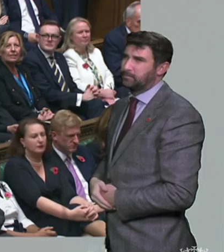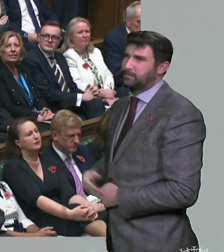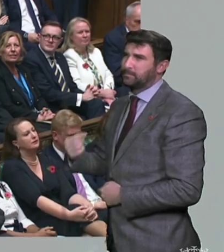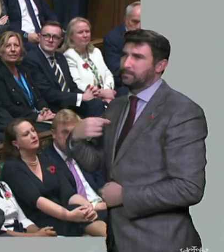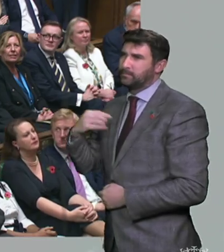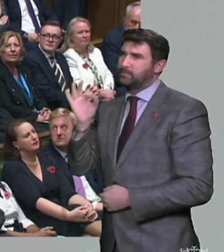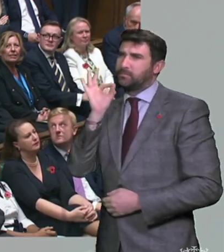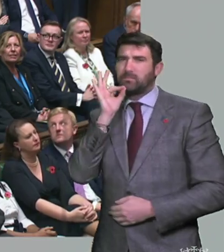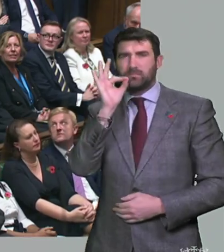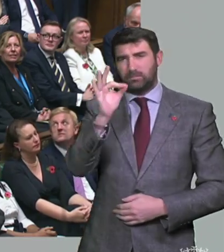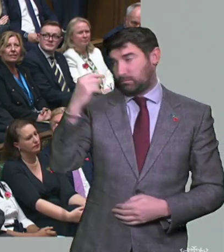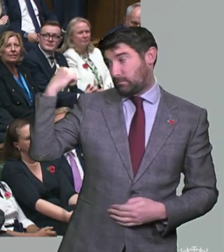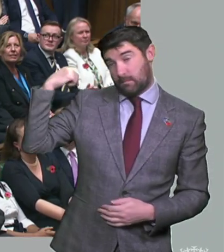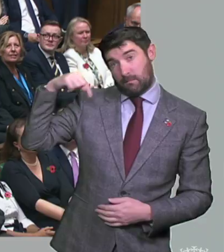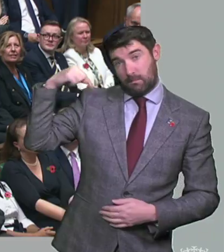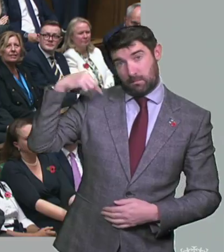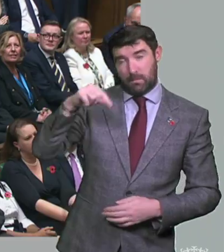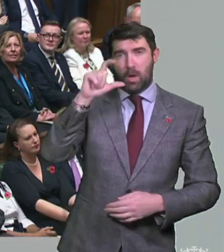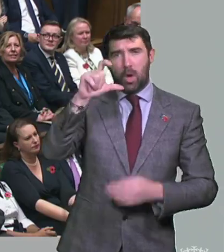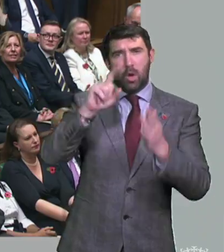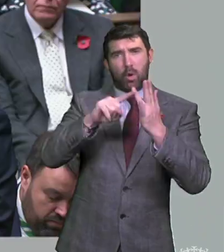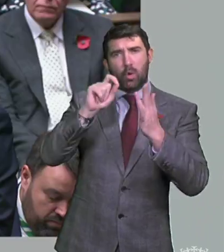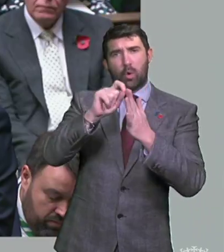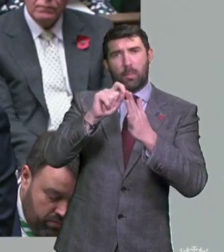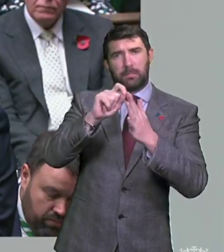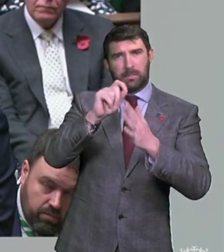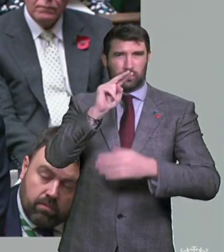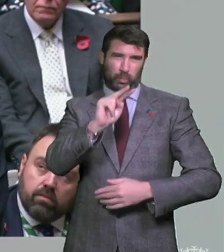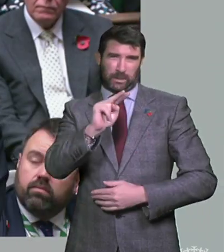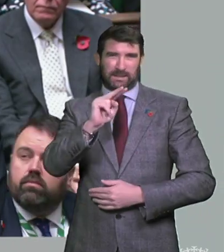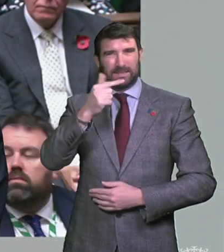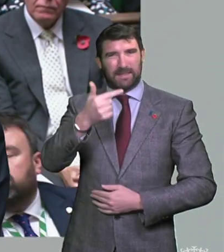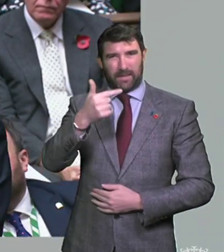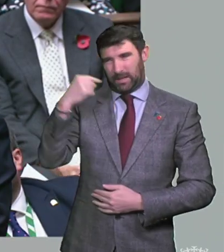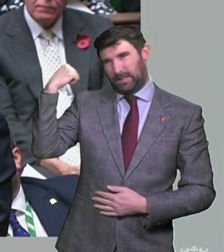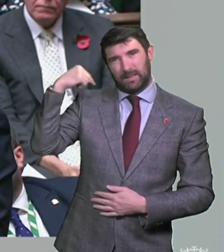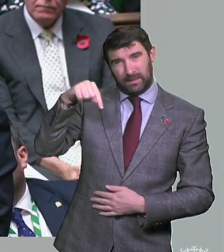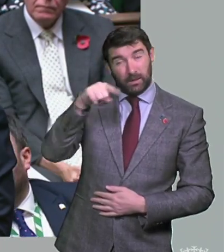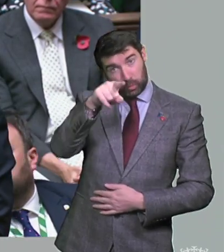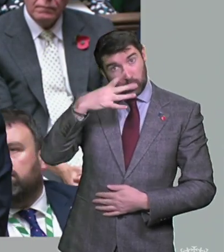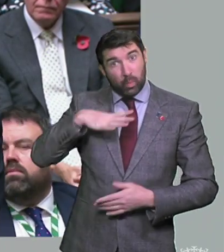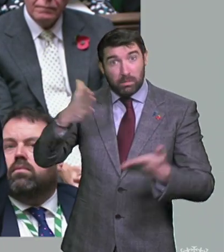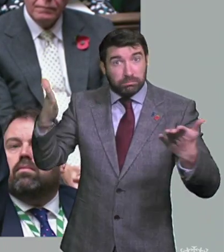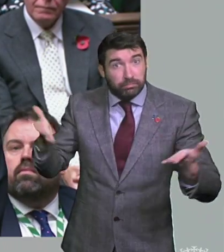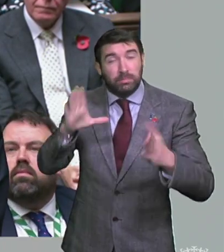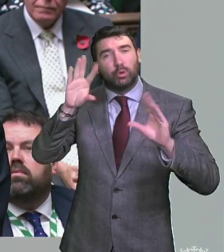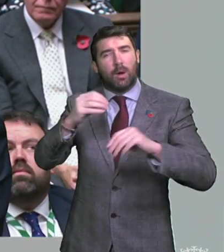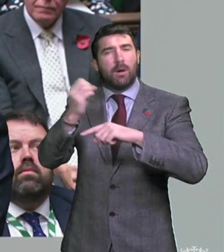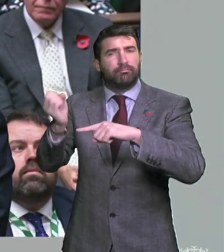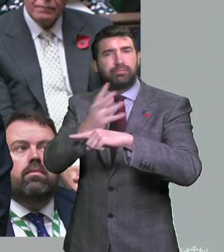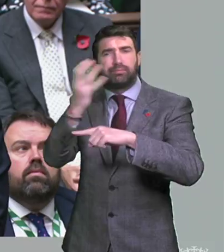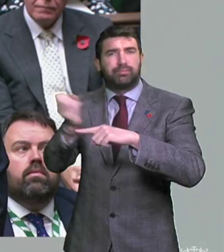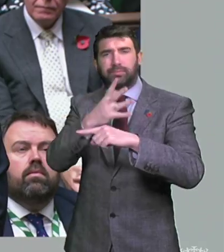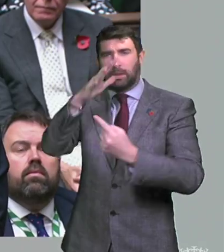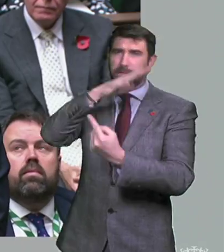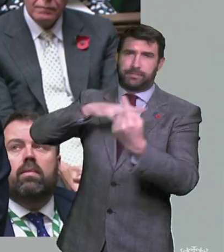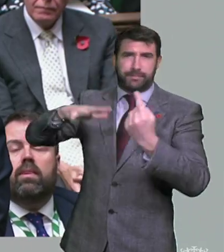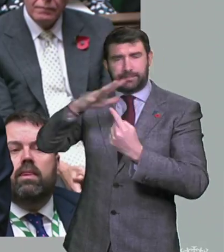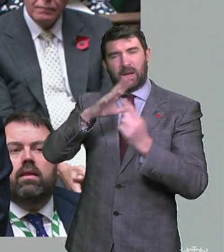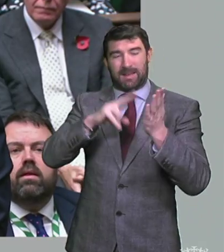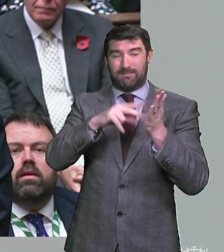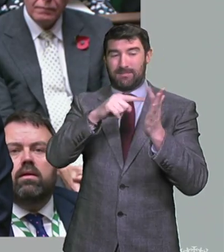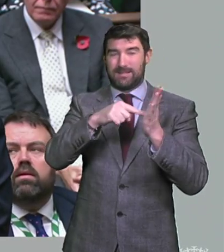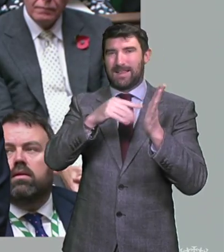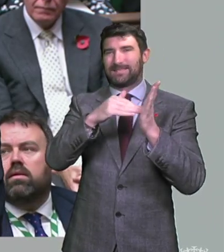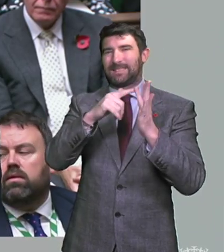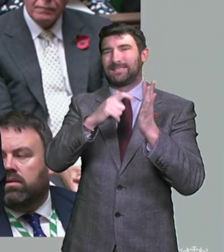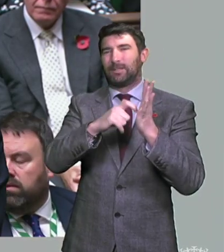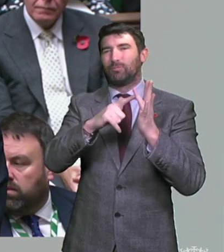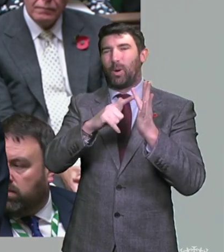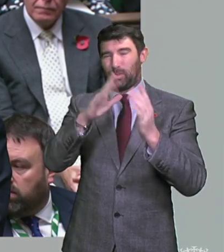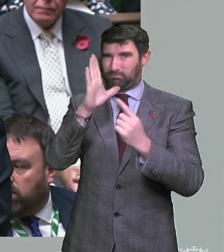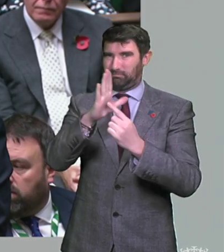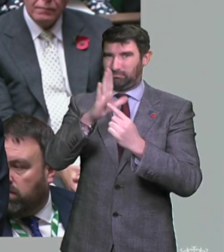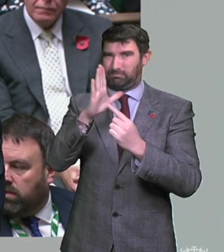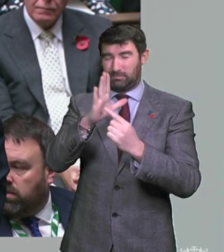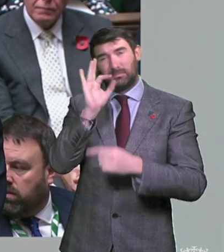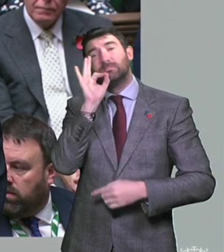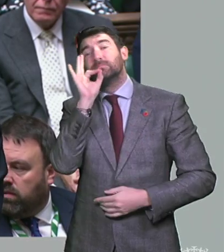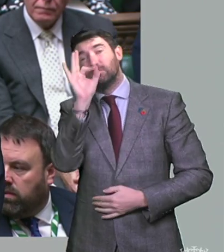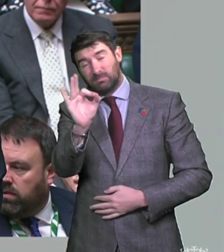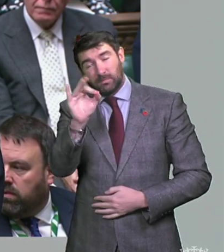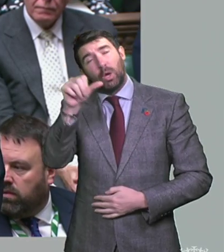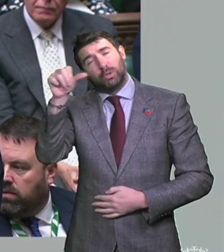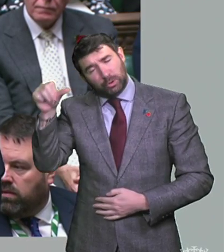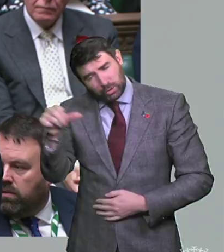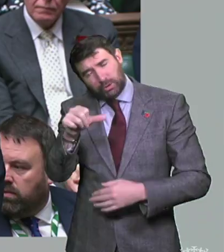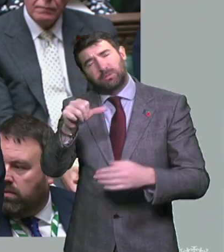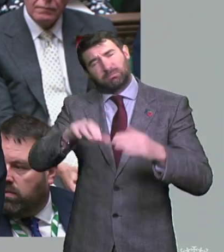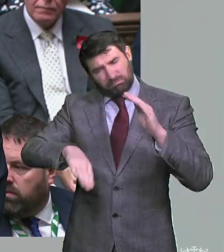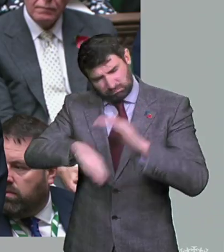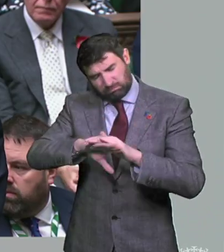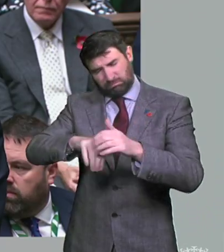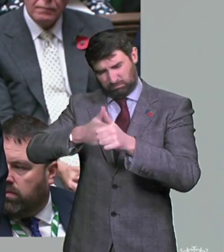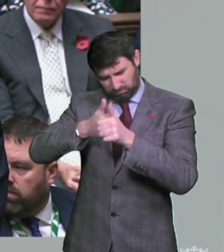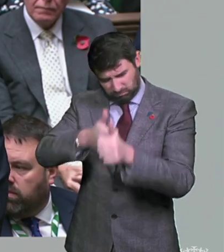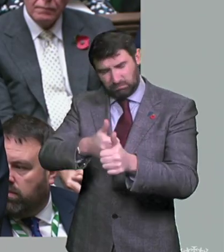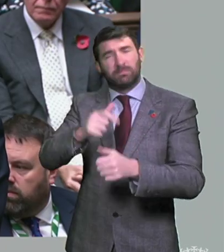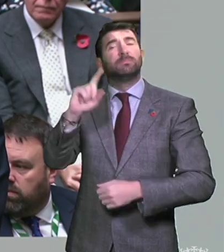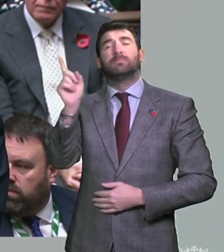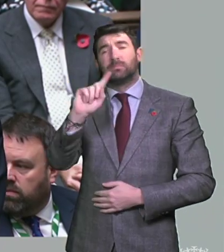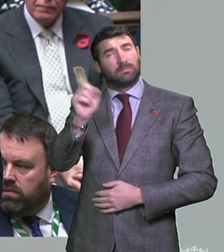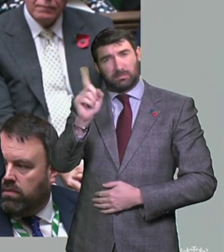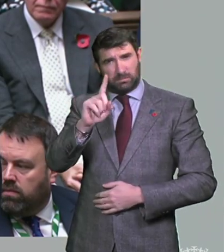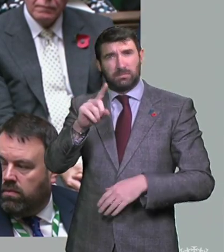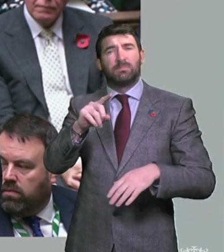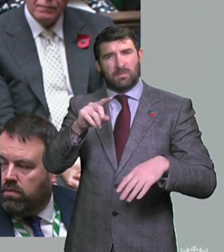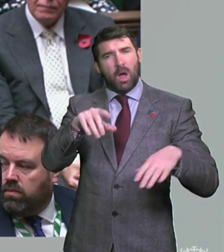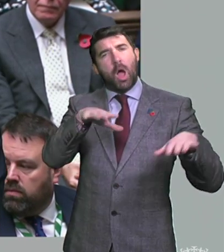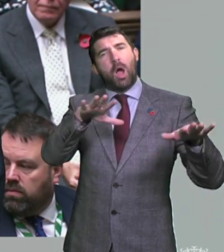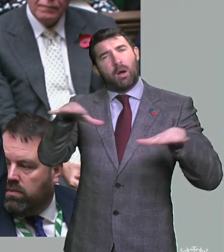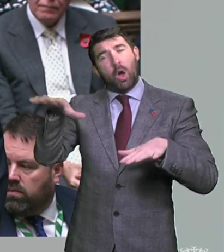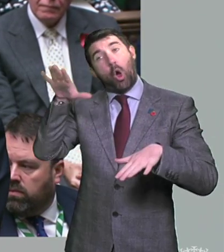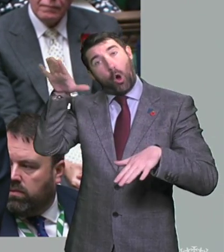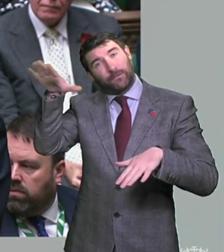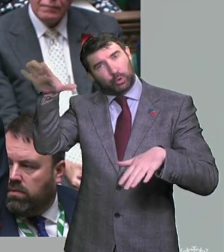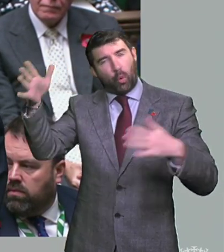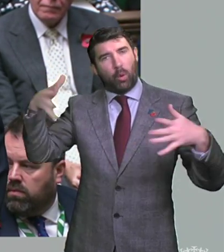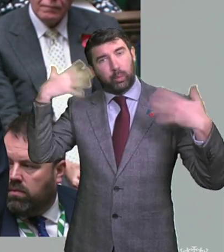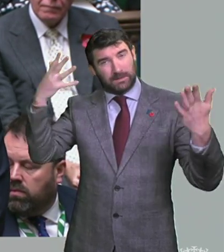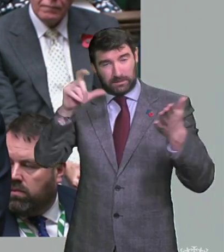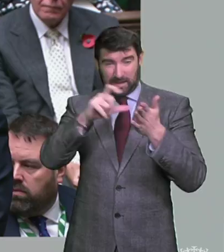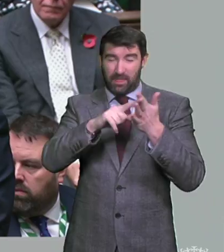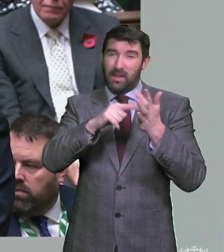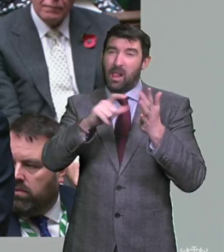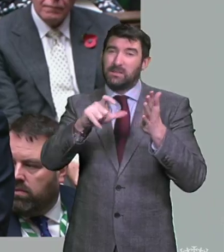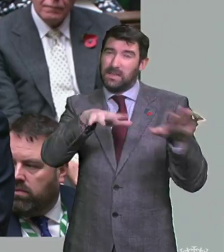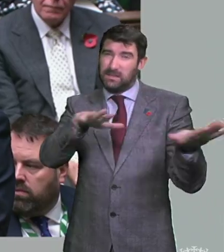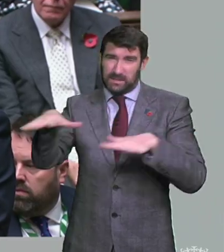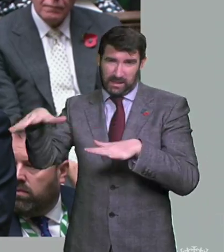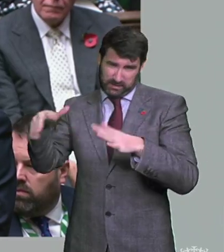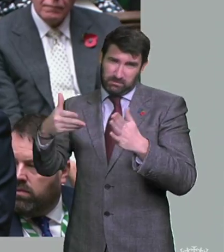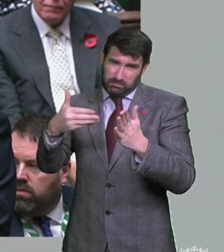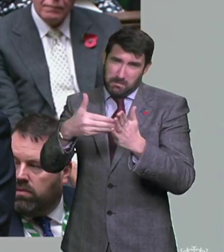If he wants to do something that will really help us get to net zero, improve our energy security and help create new opportunities in places such as Milford Haven, south Wales and south-west England, can I urge him to throw the full weight of his office behind delivering floating offshore wind in the Celtic sea, and crucially to ensure